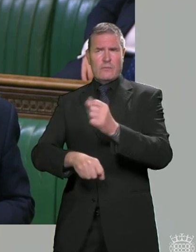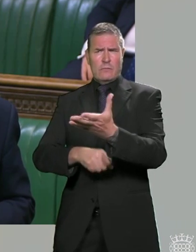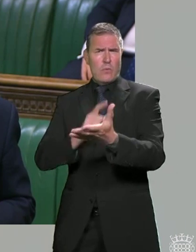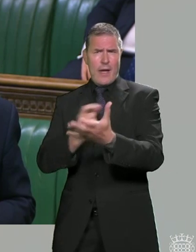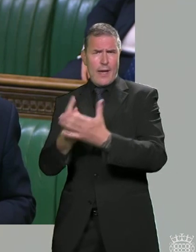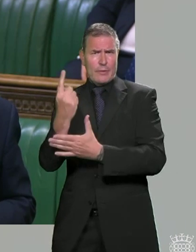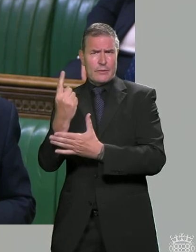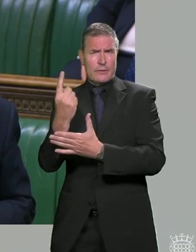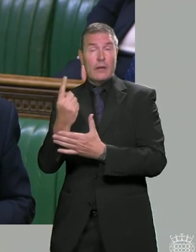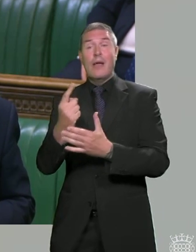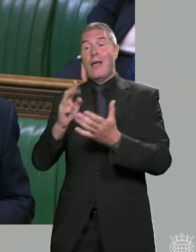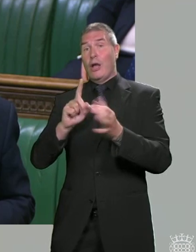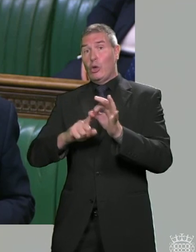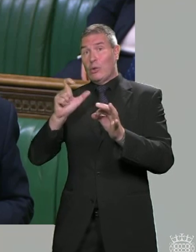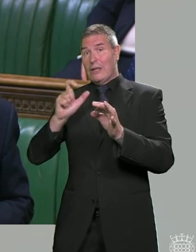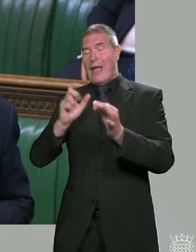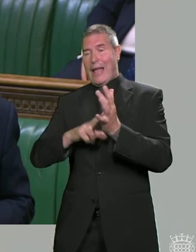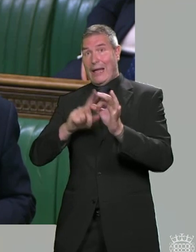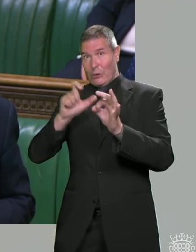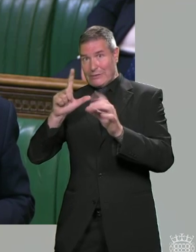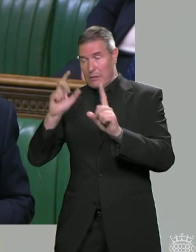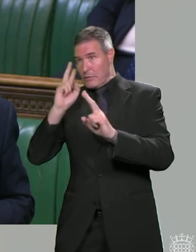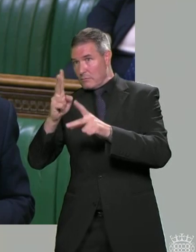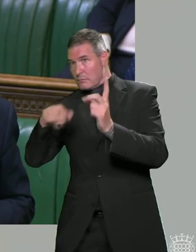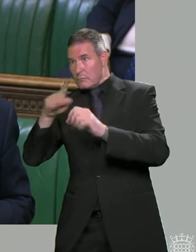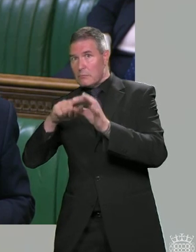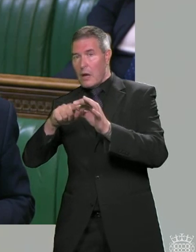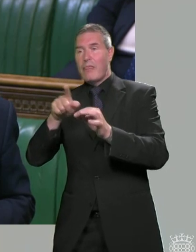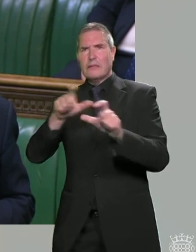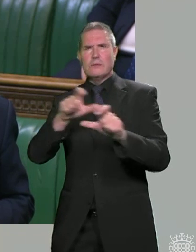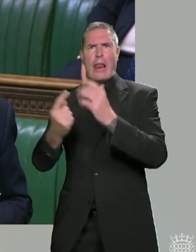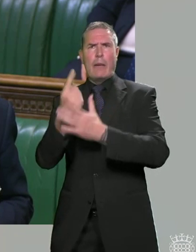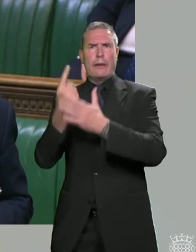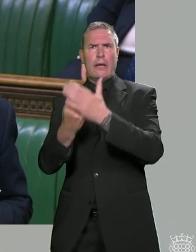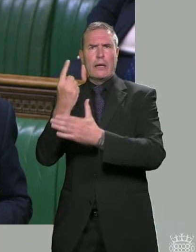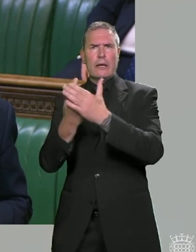Despite urgent Care Quality Commission and NHS guidance, shockingly, this practice has continued.